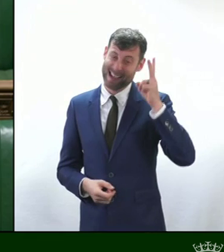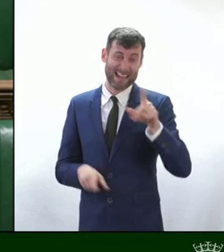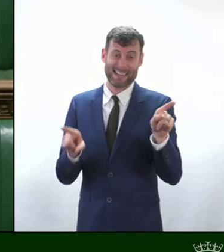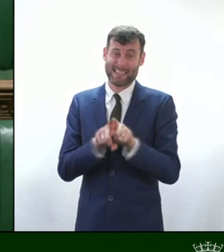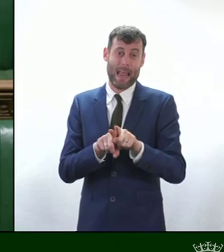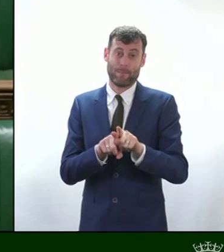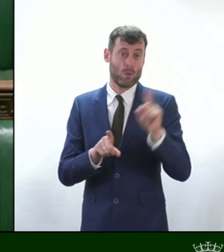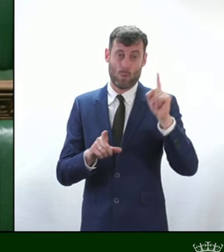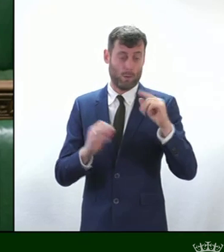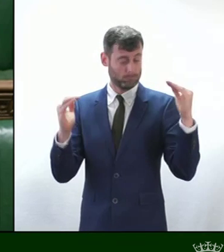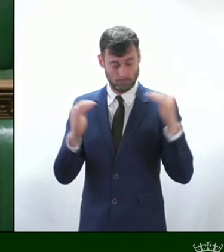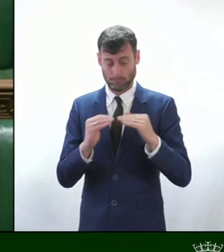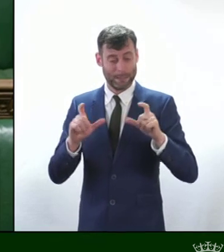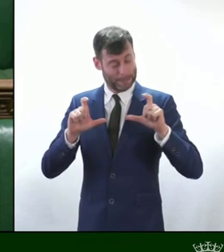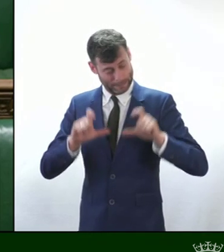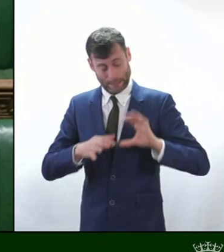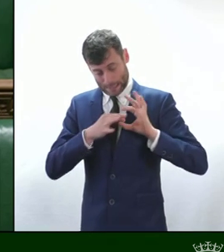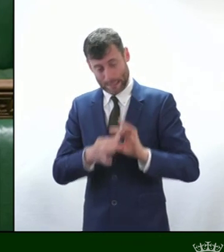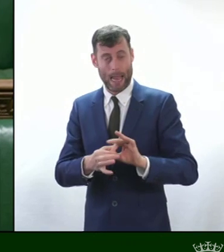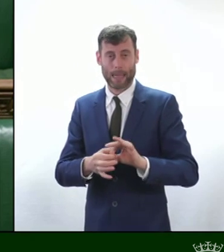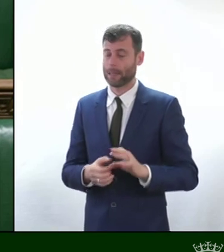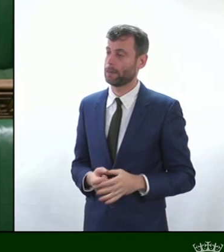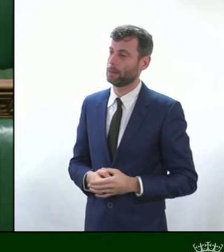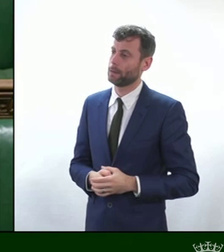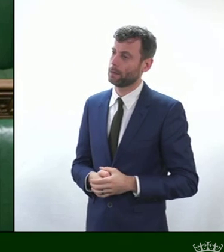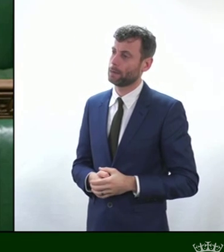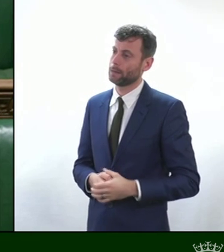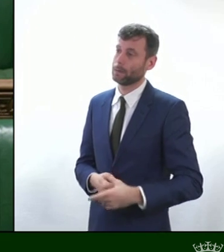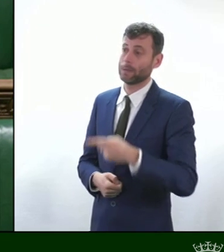But has he has said, and as his hon.